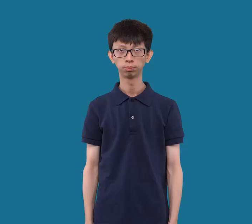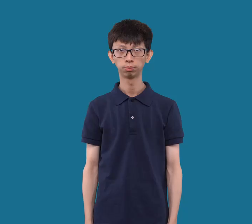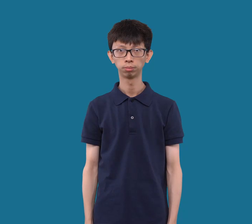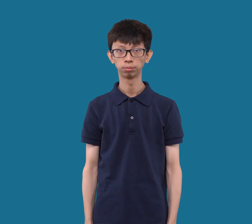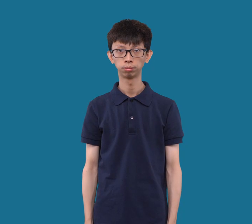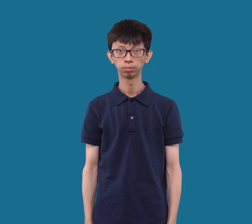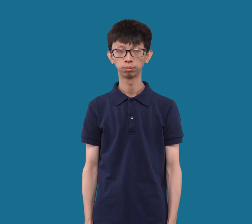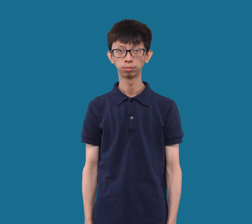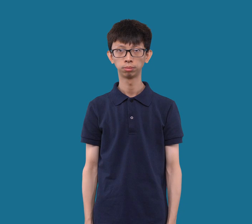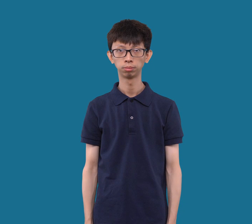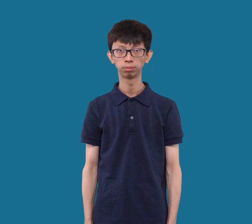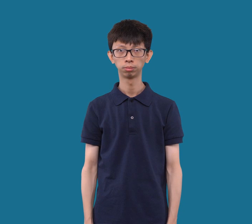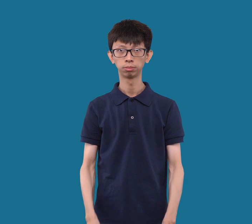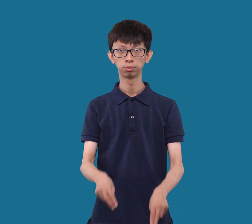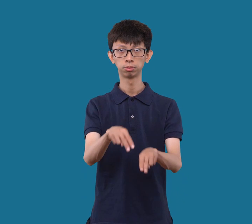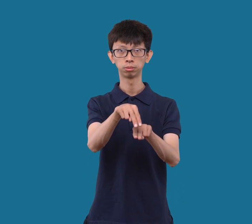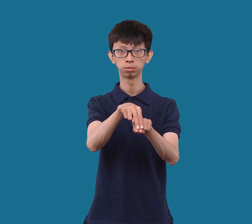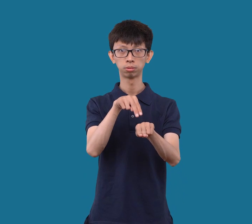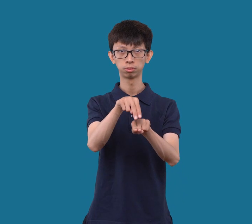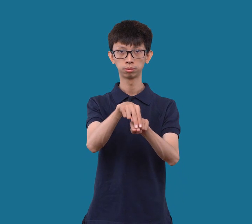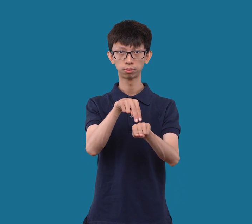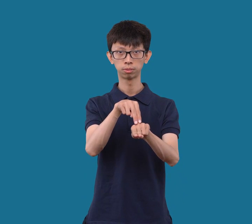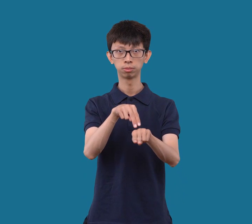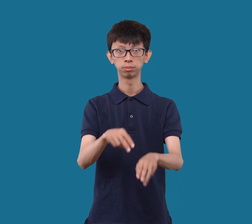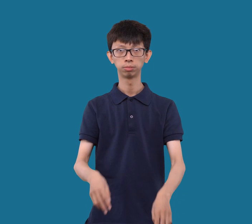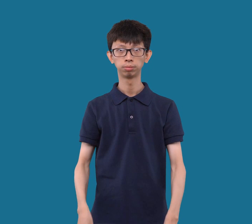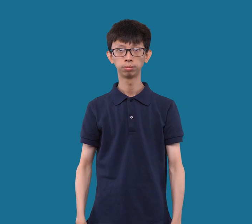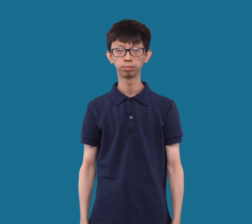chức năng